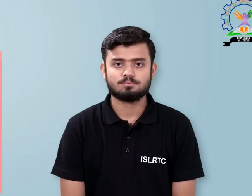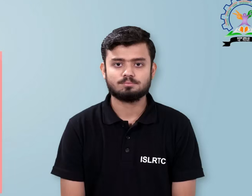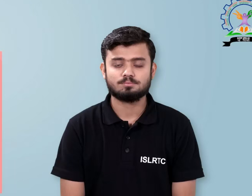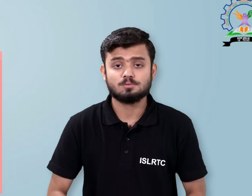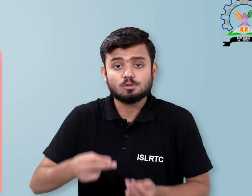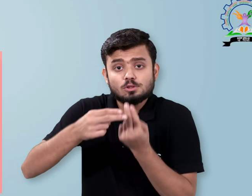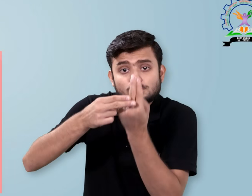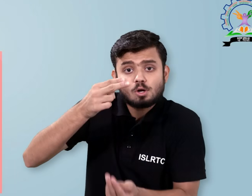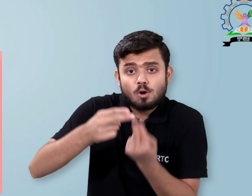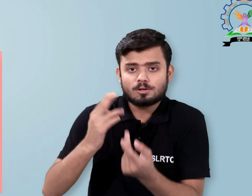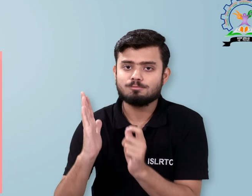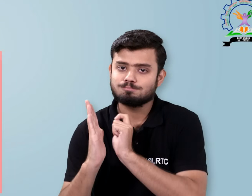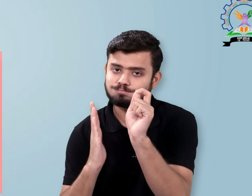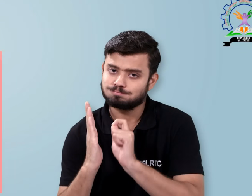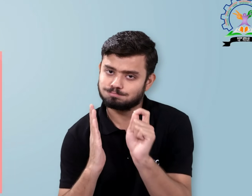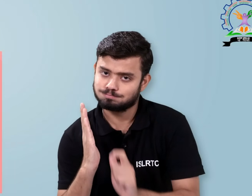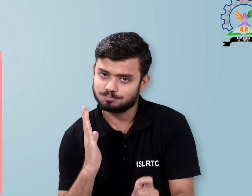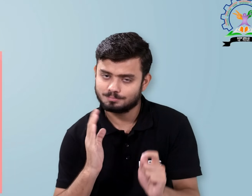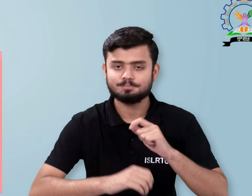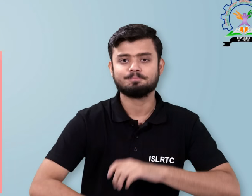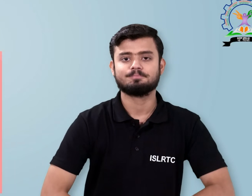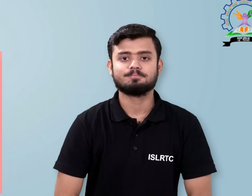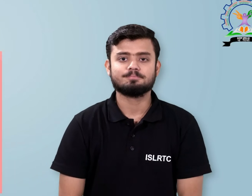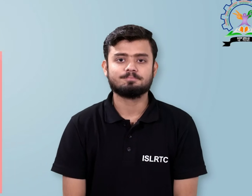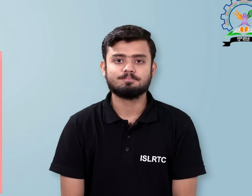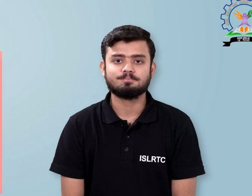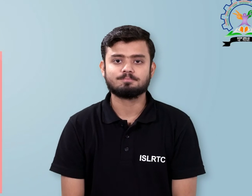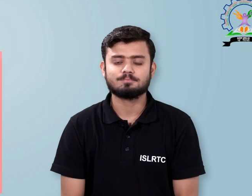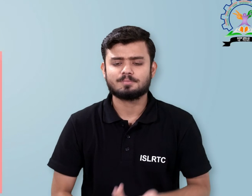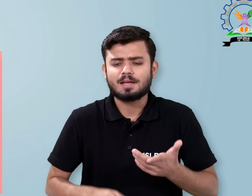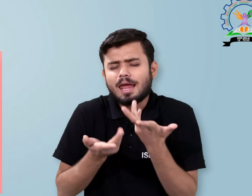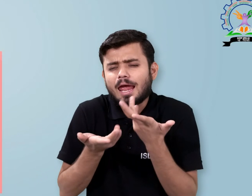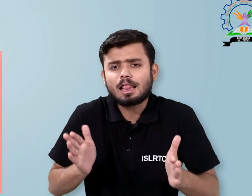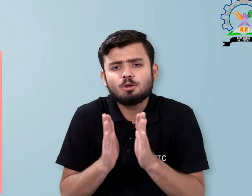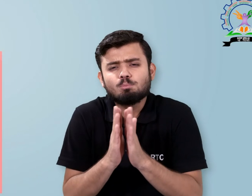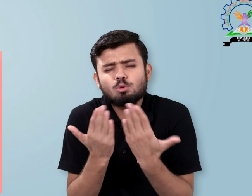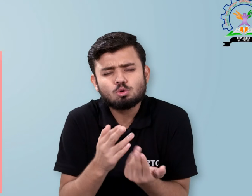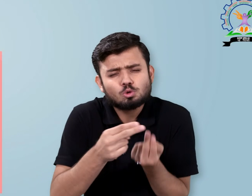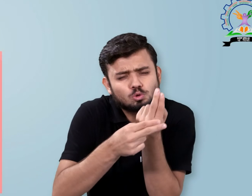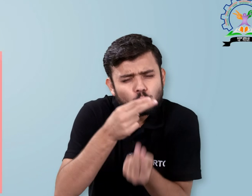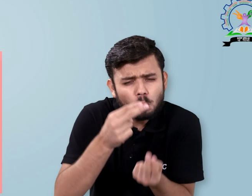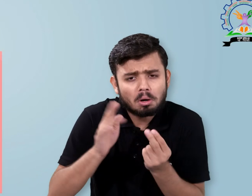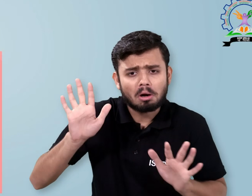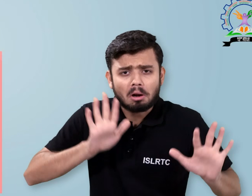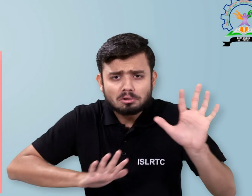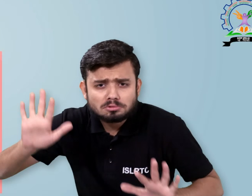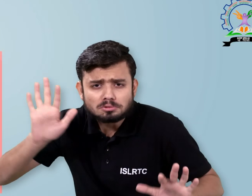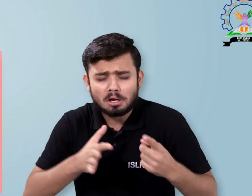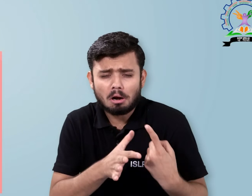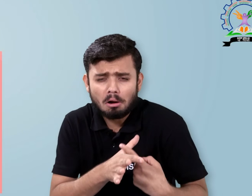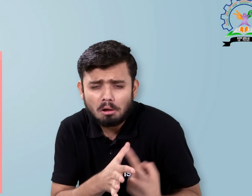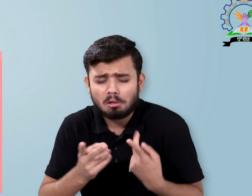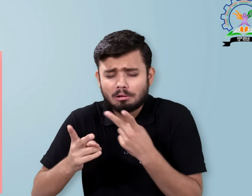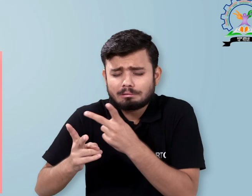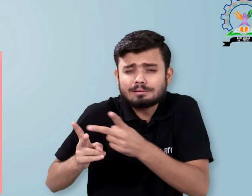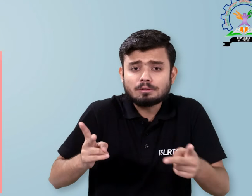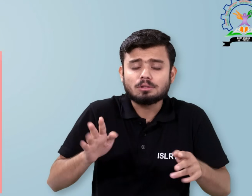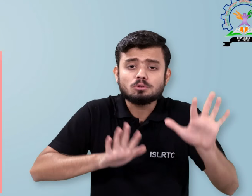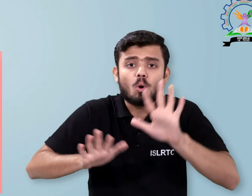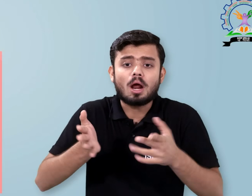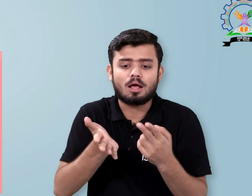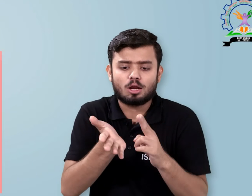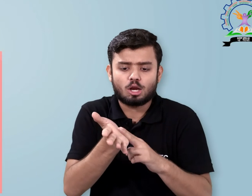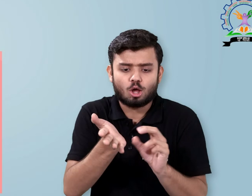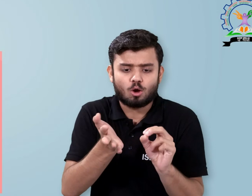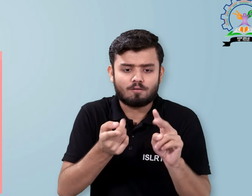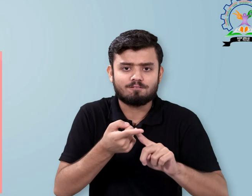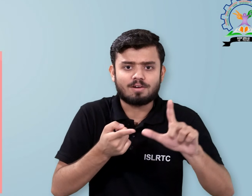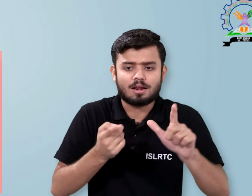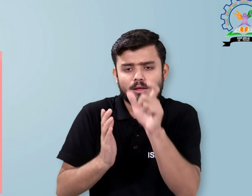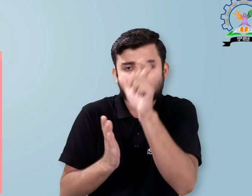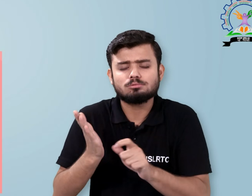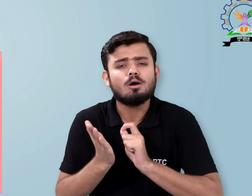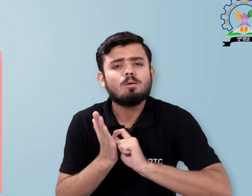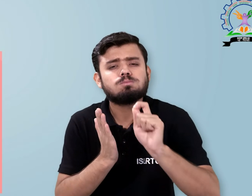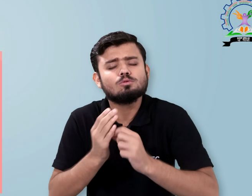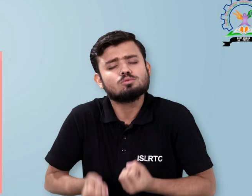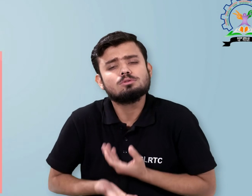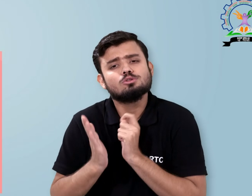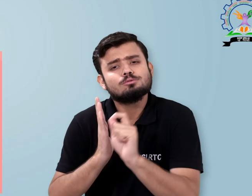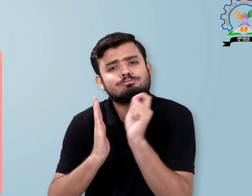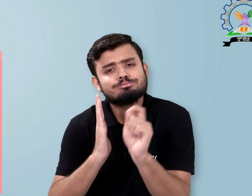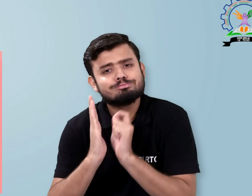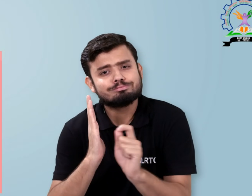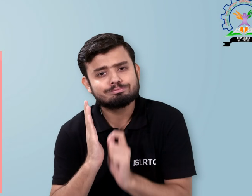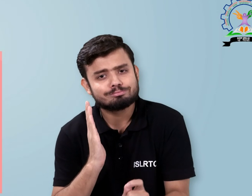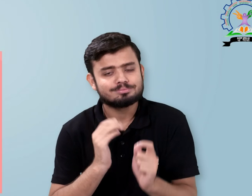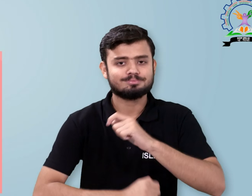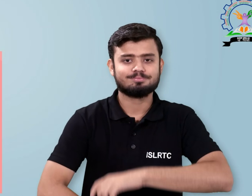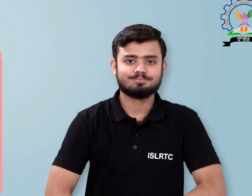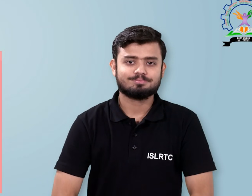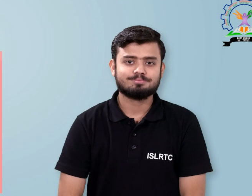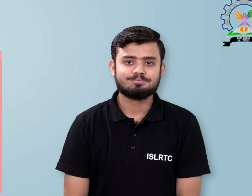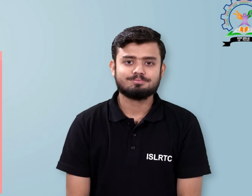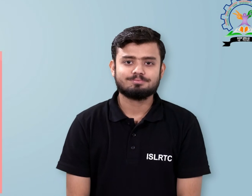Narrative A spoken or written account of connected events; a story.